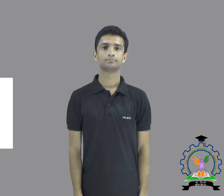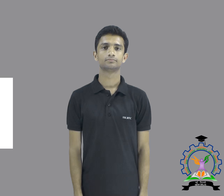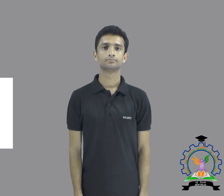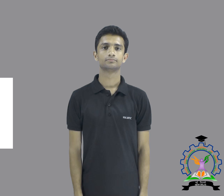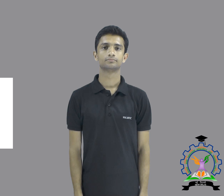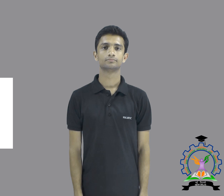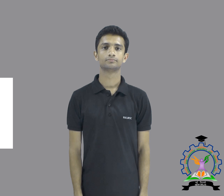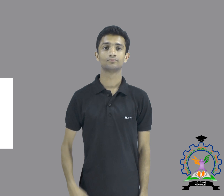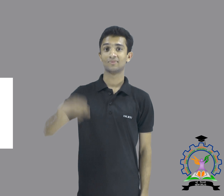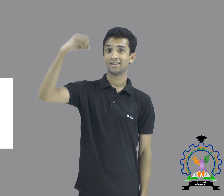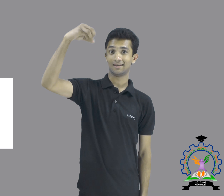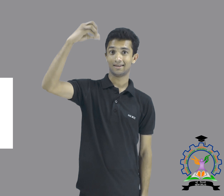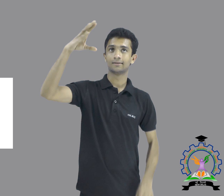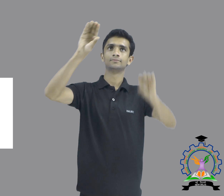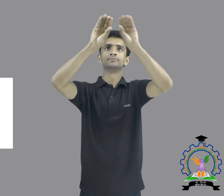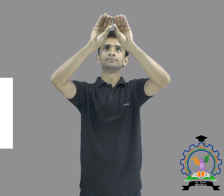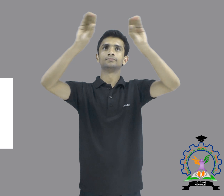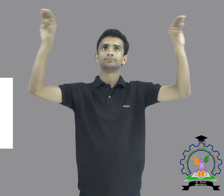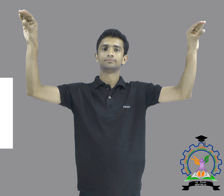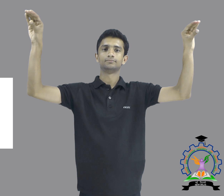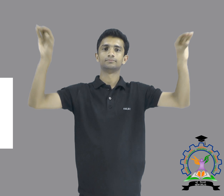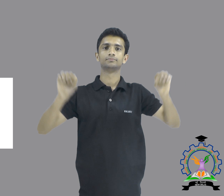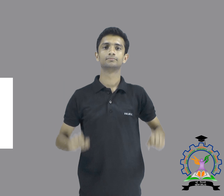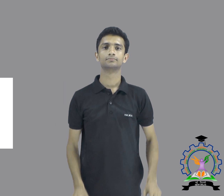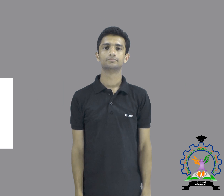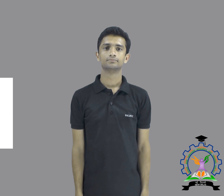Tubelight